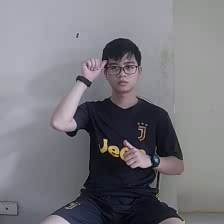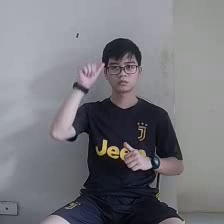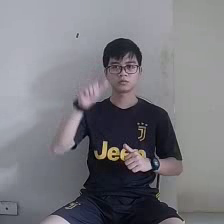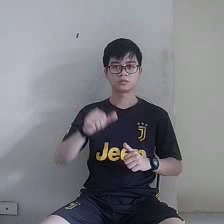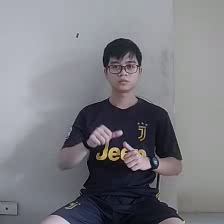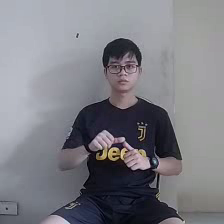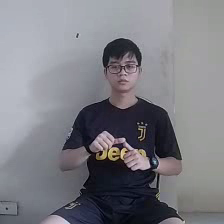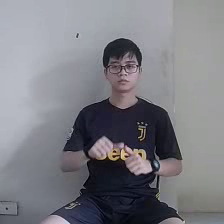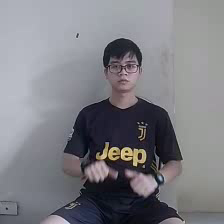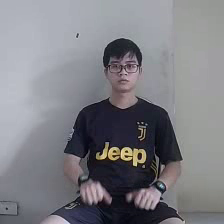Nhớ